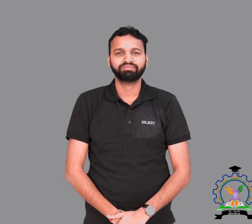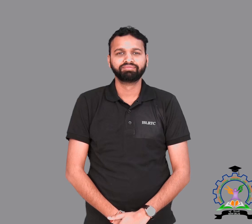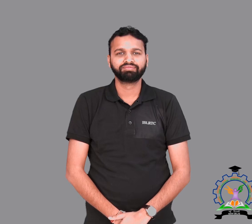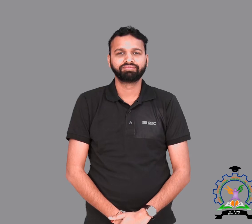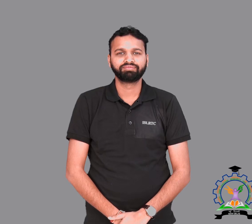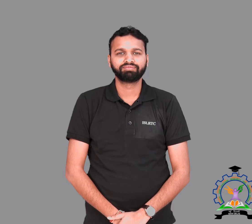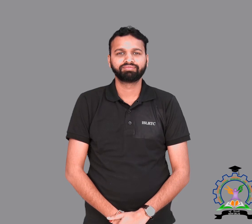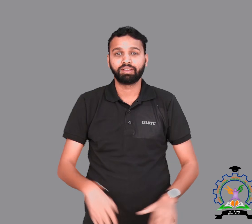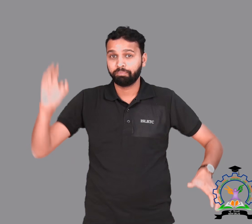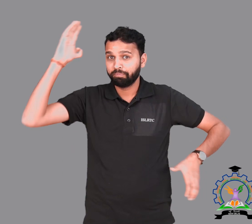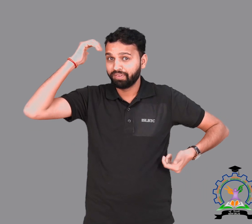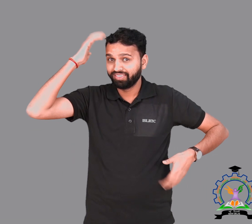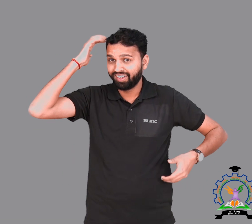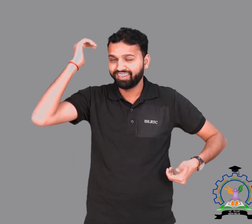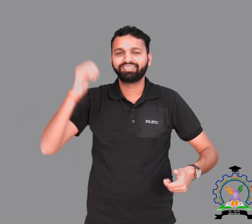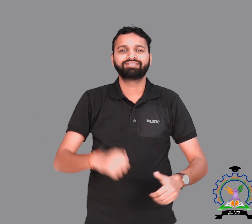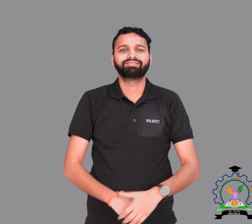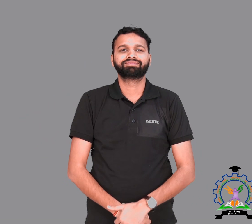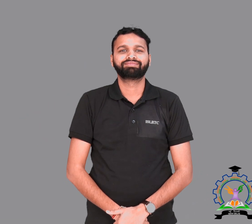Monkey